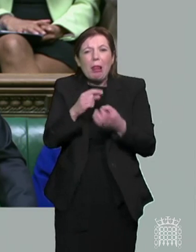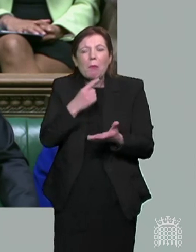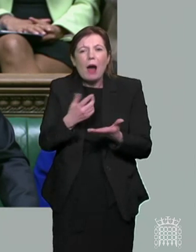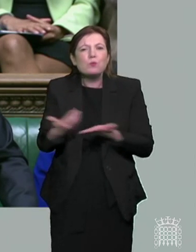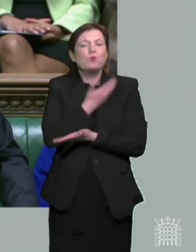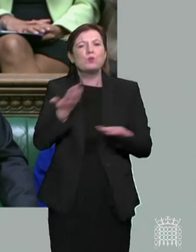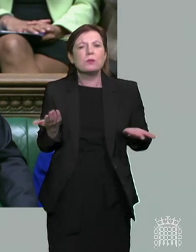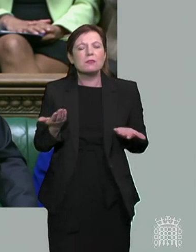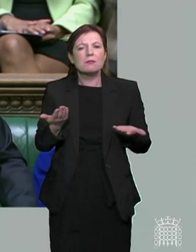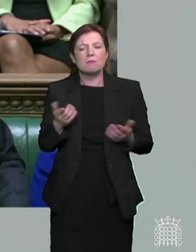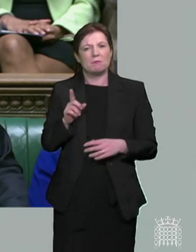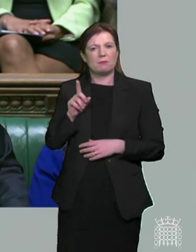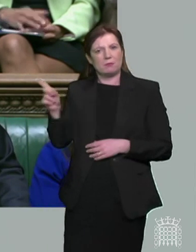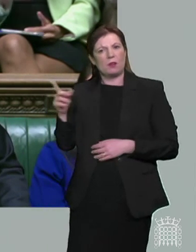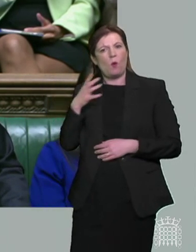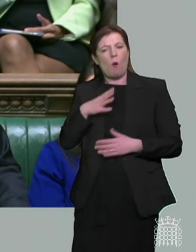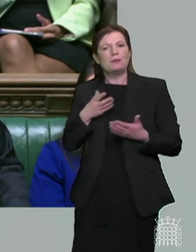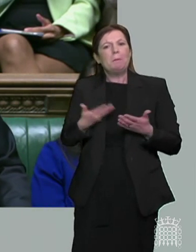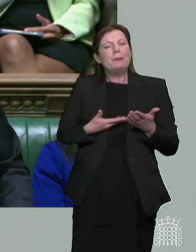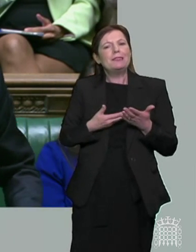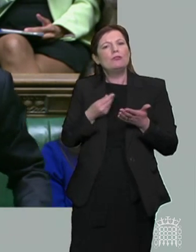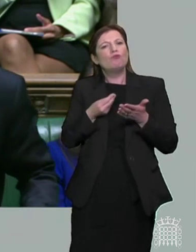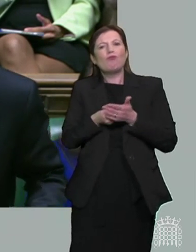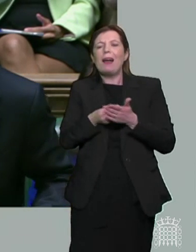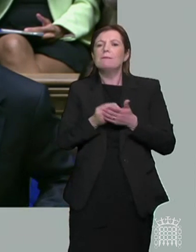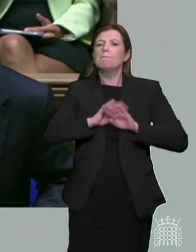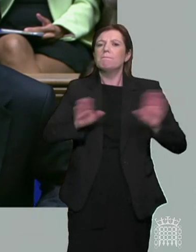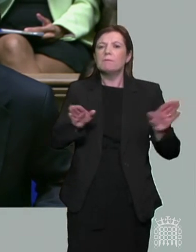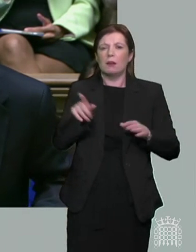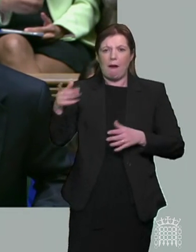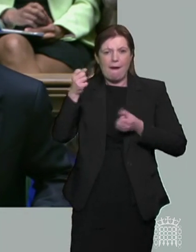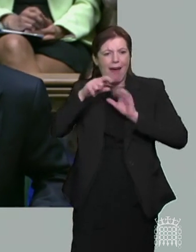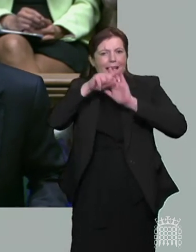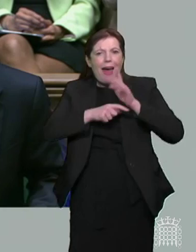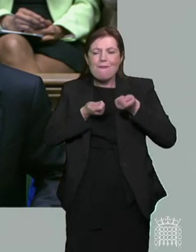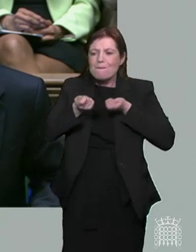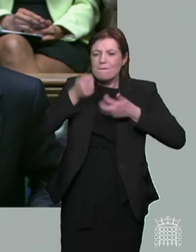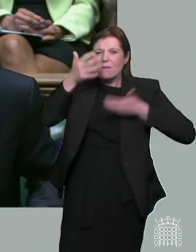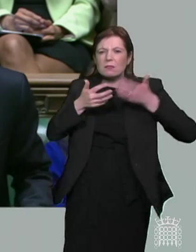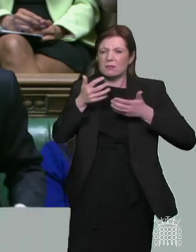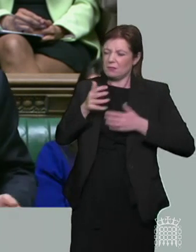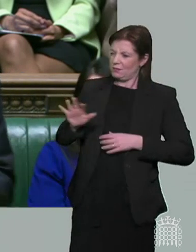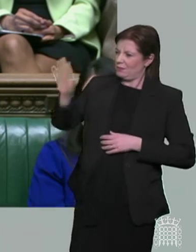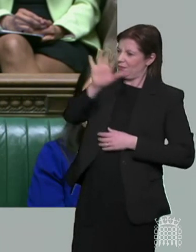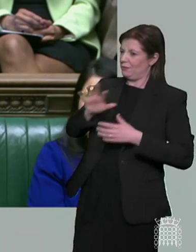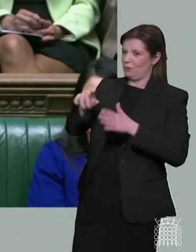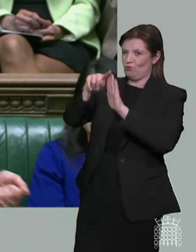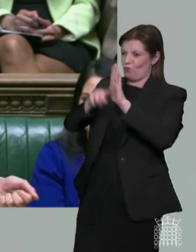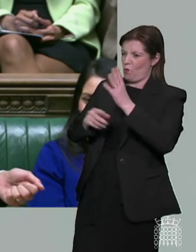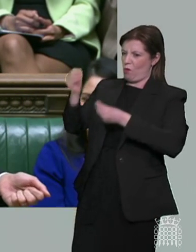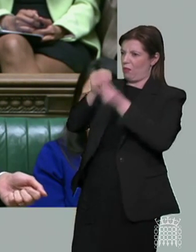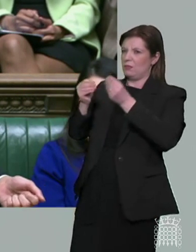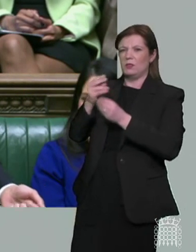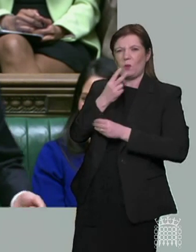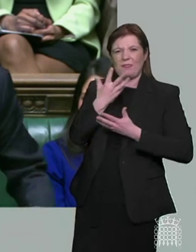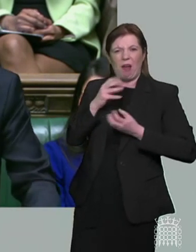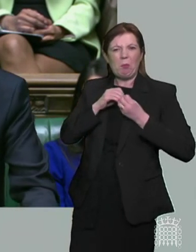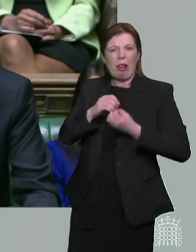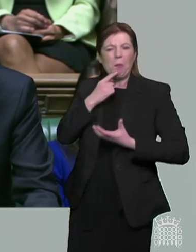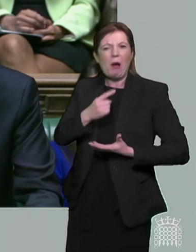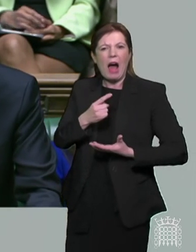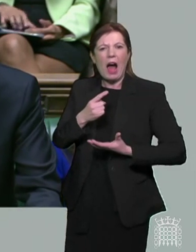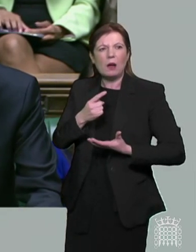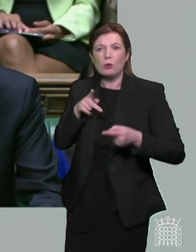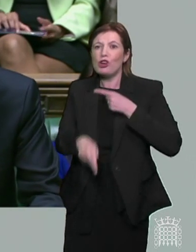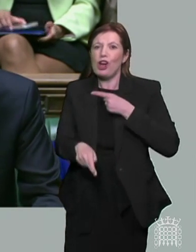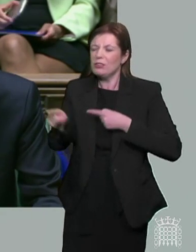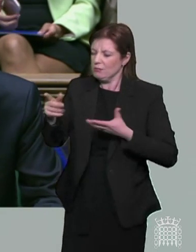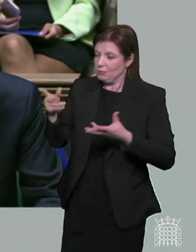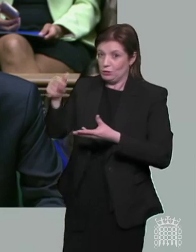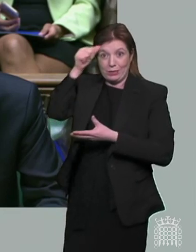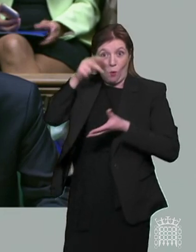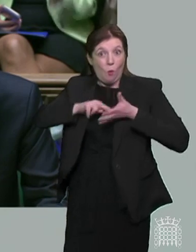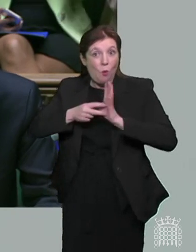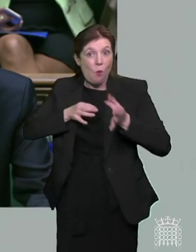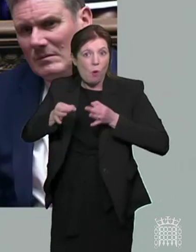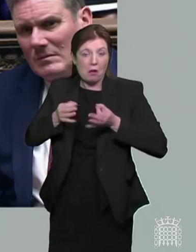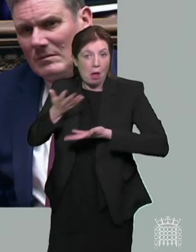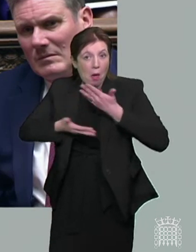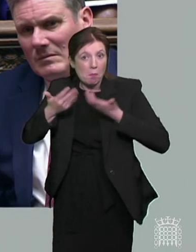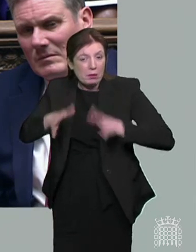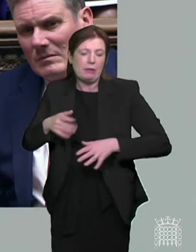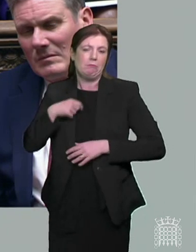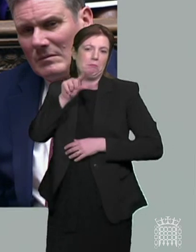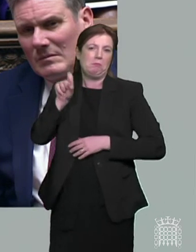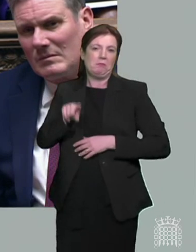I know that she has said that she would like to abolish business rates. She also says she has some fiscal rules, but I have not quite figured out how she will pay for the £25 billion of tax cuts that that would involve—I look forward to hearing it.